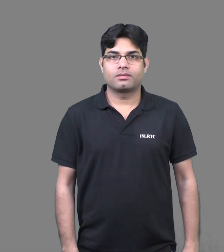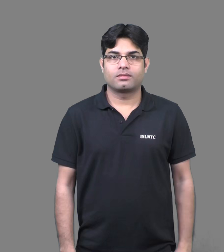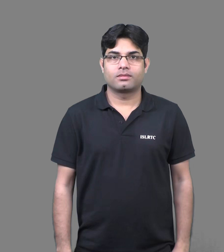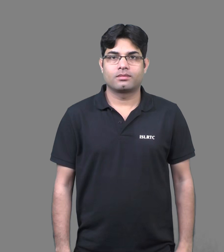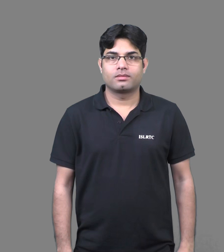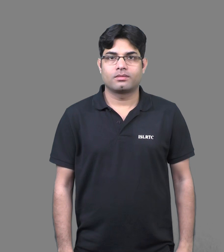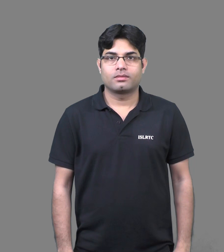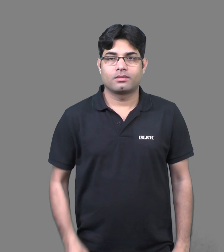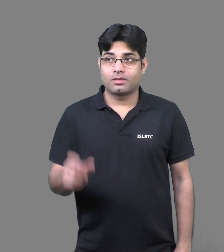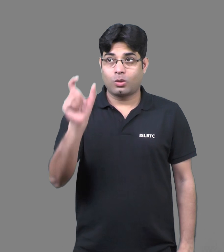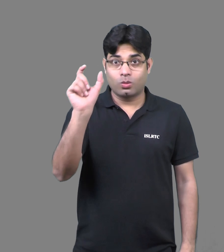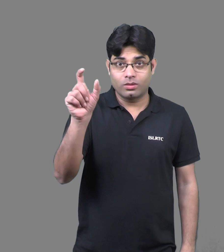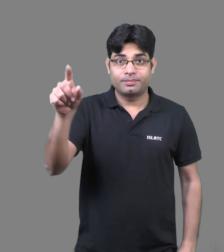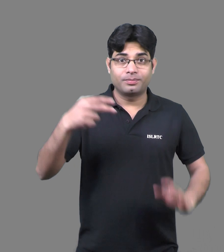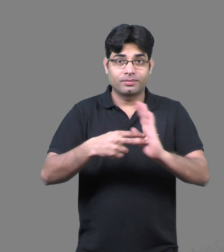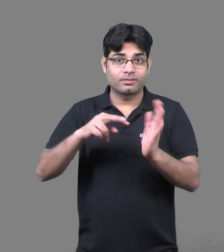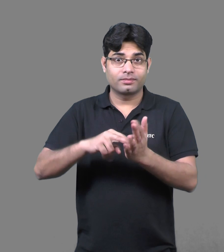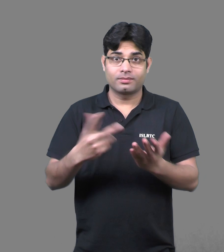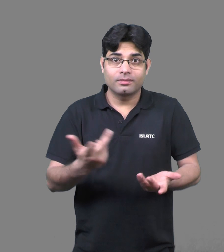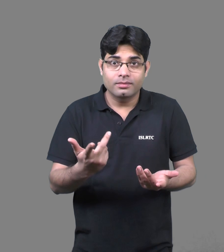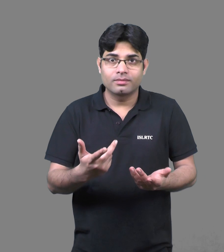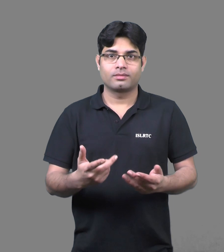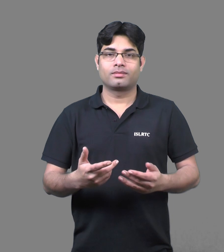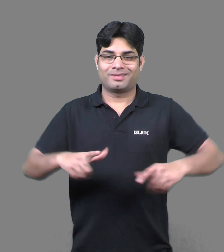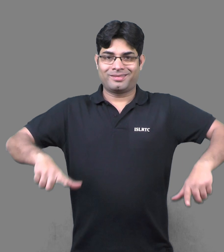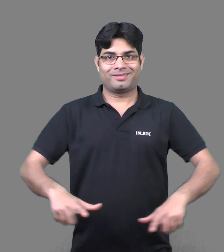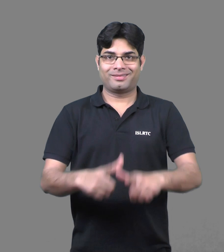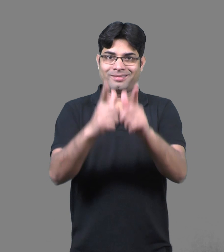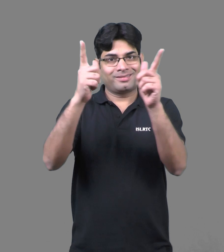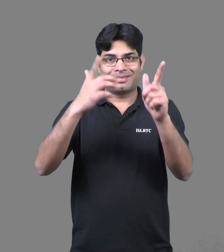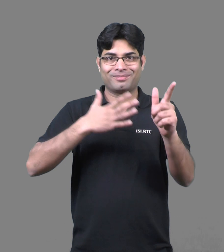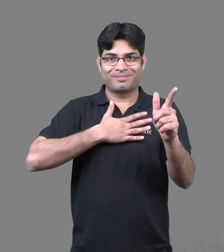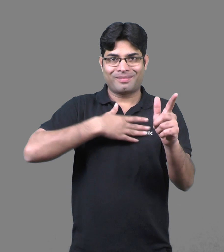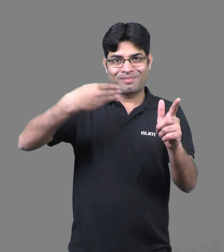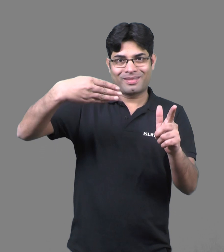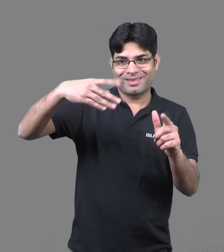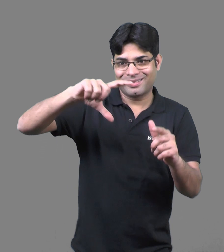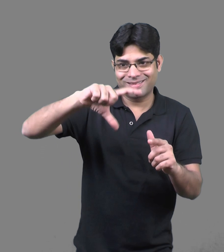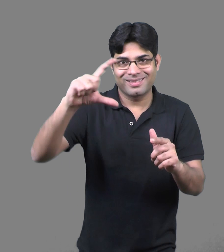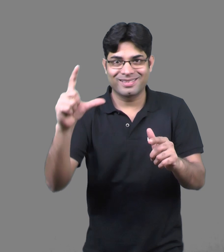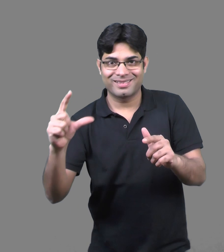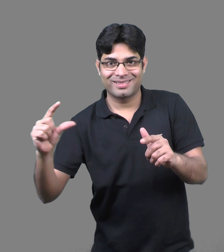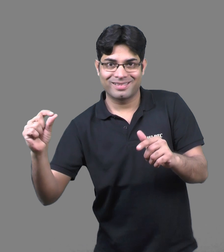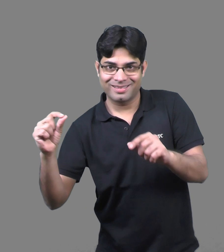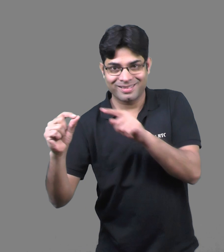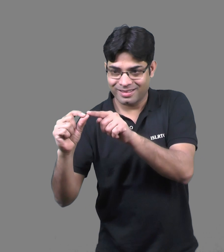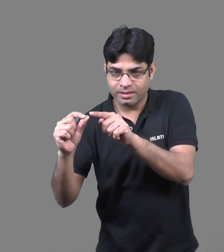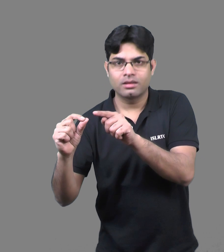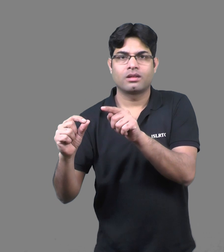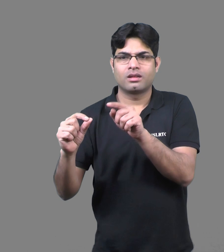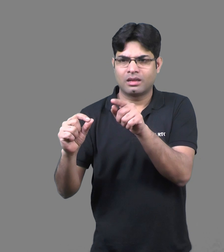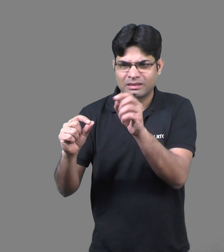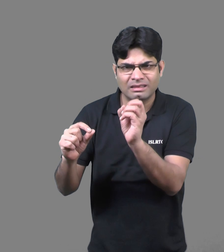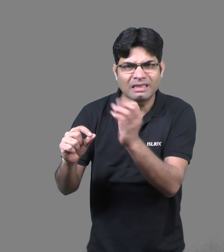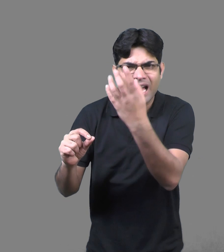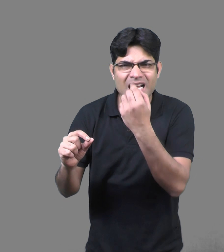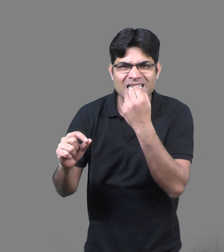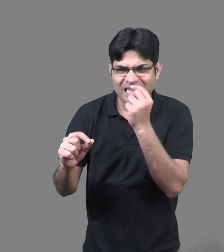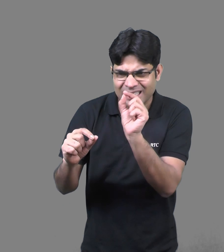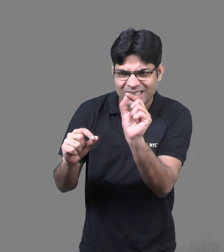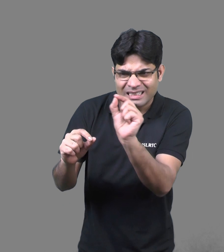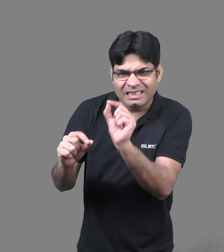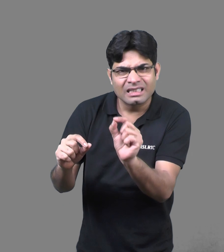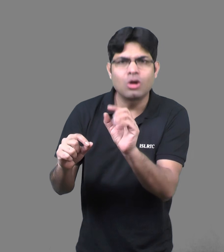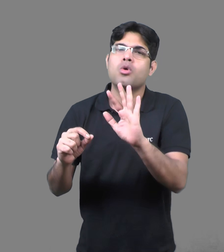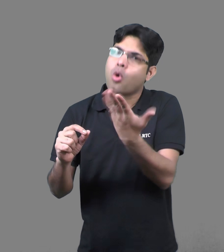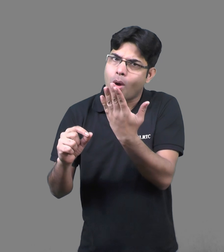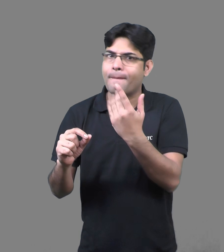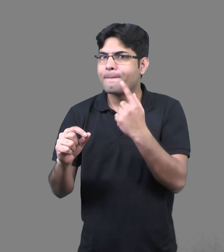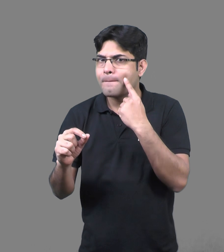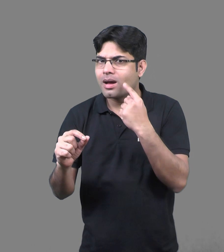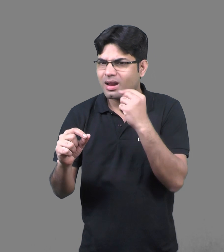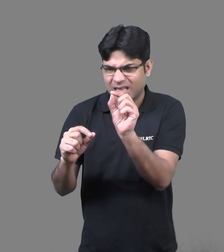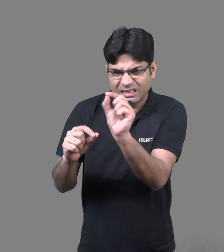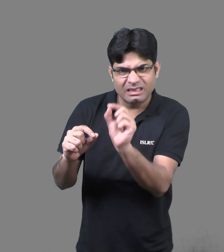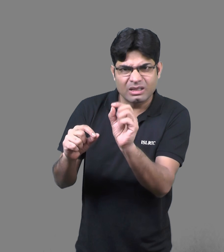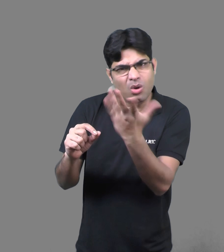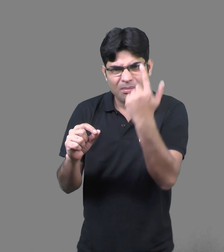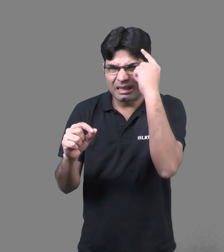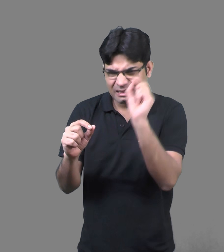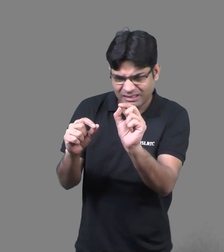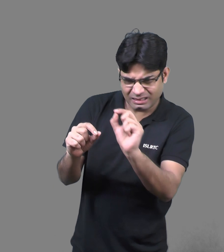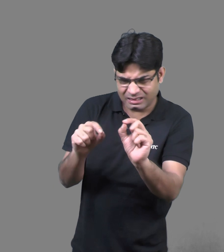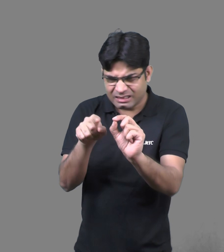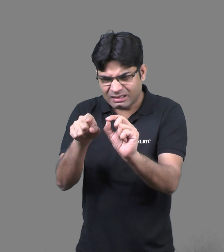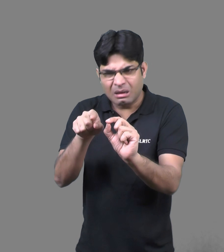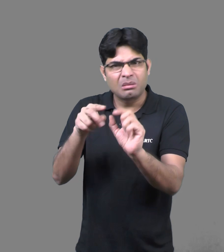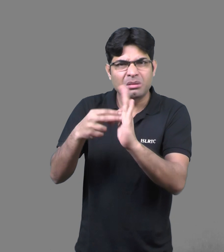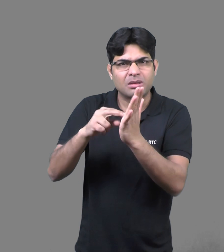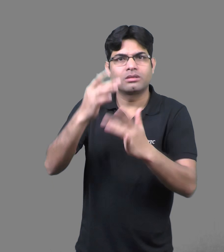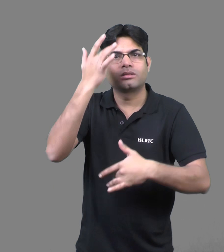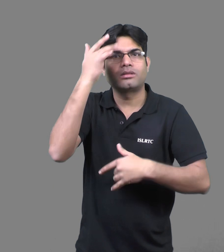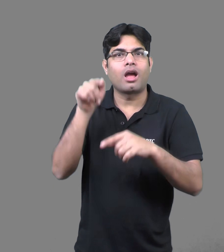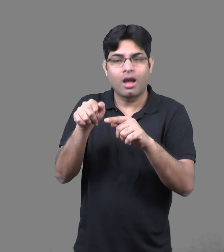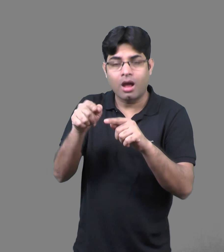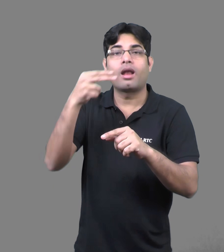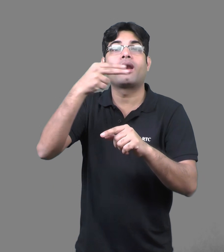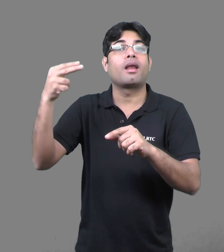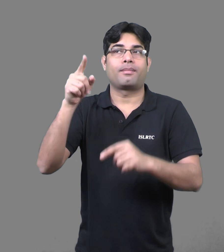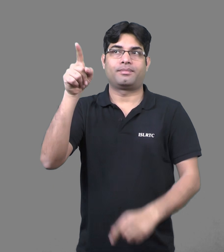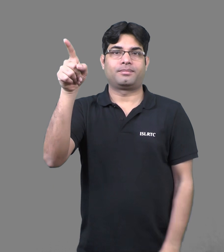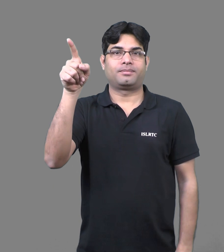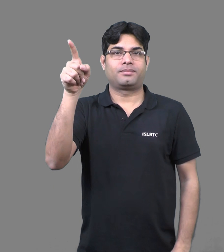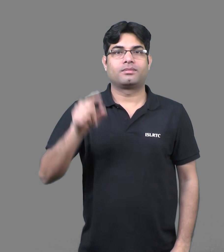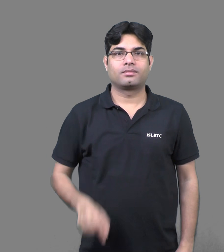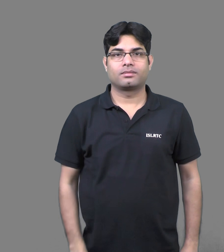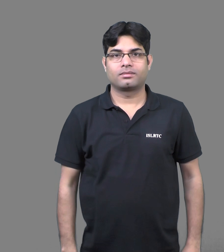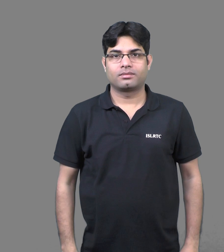Leaf Spot